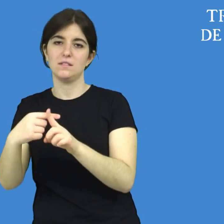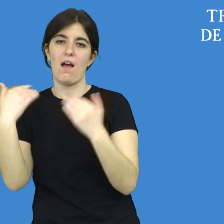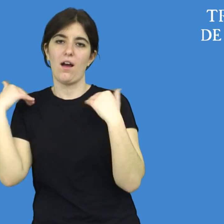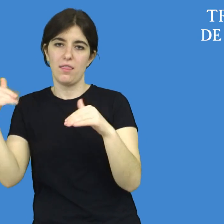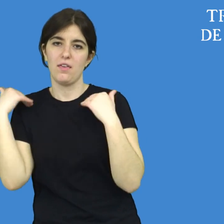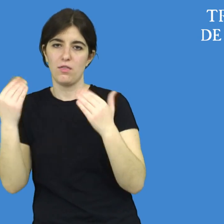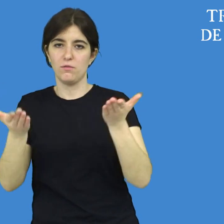ejercicio